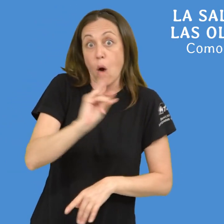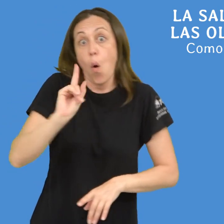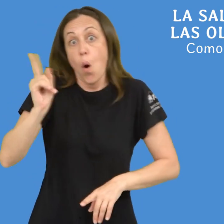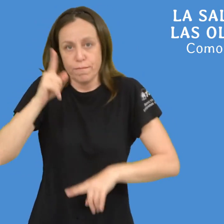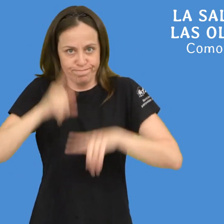no